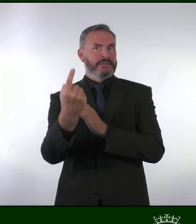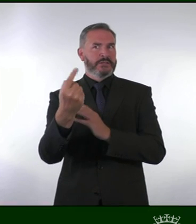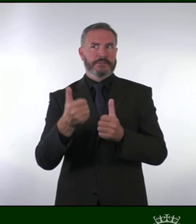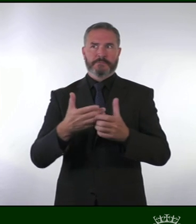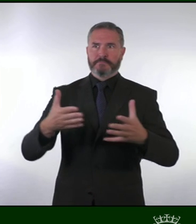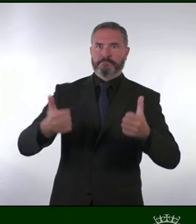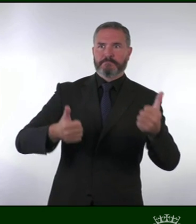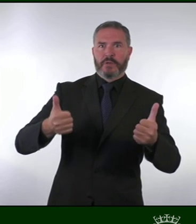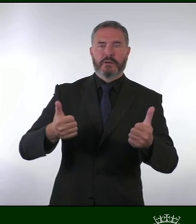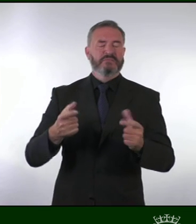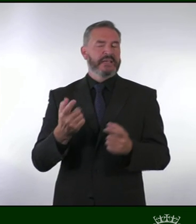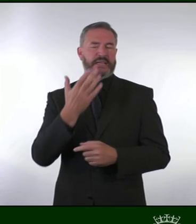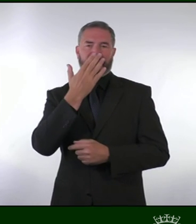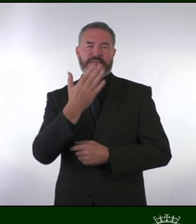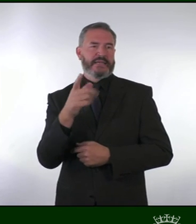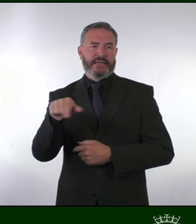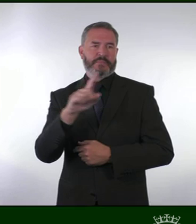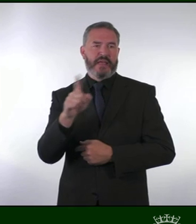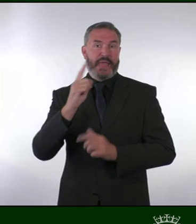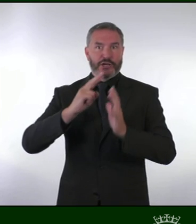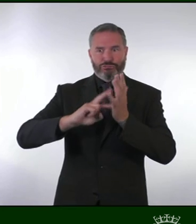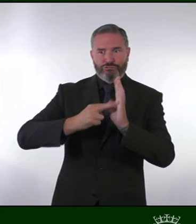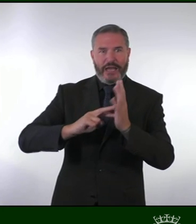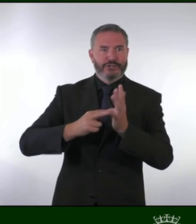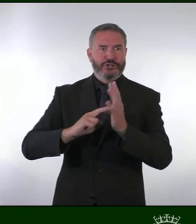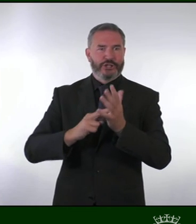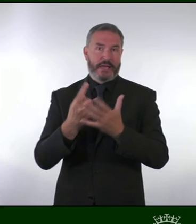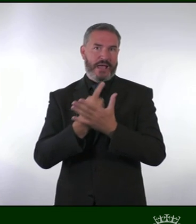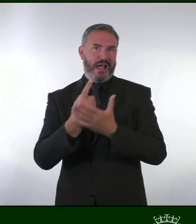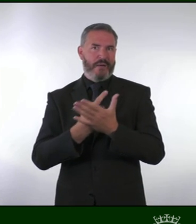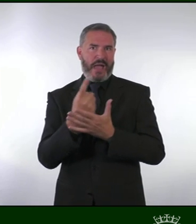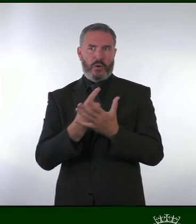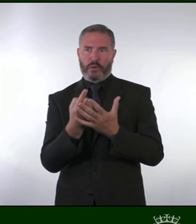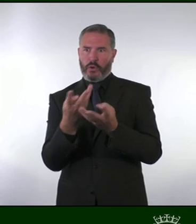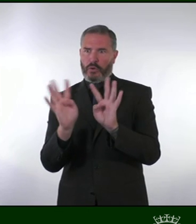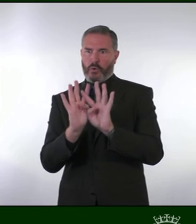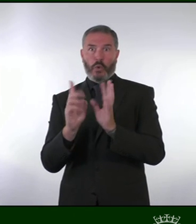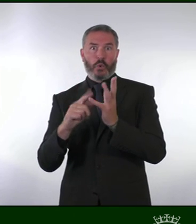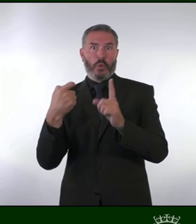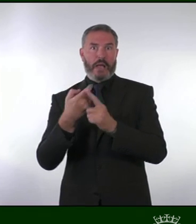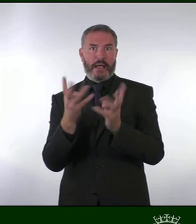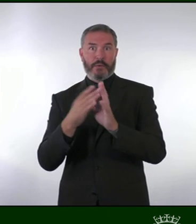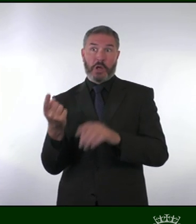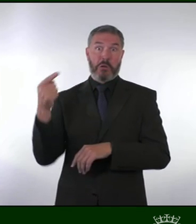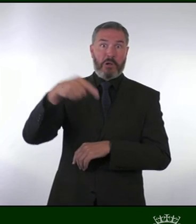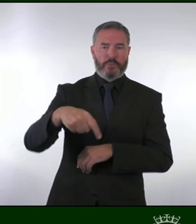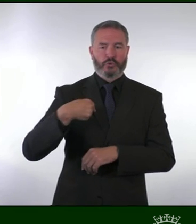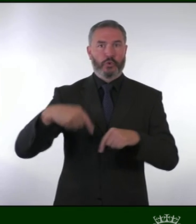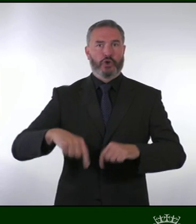Apparently, their great strategy amounts to more UK Cabinet Ministers coming to Scotland.